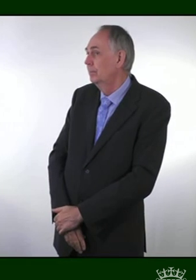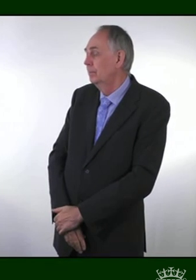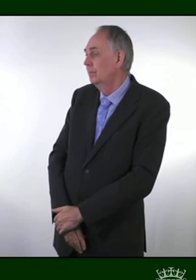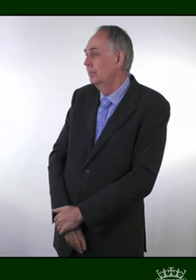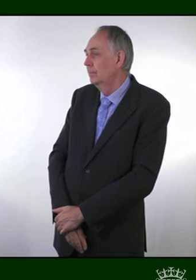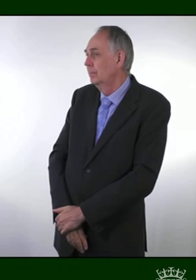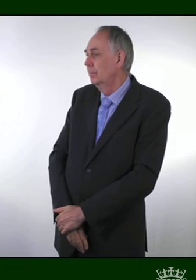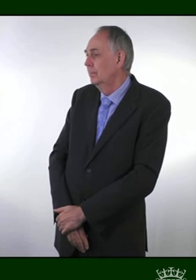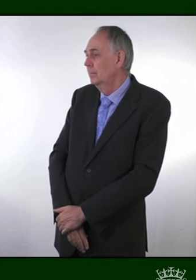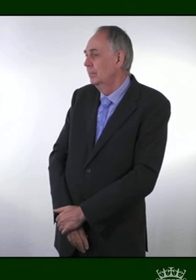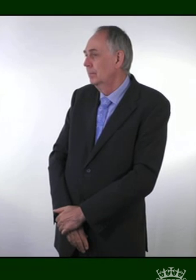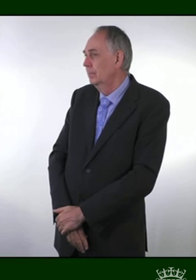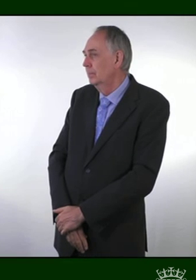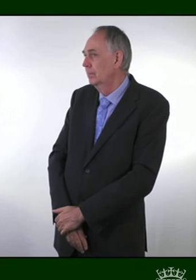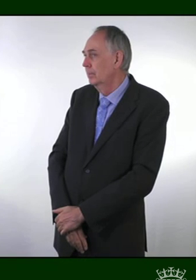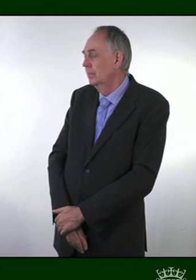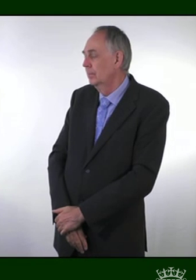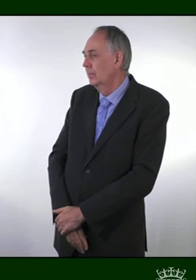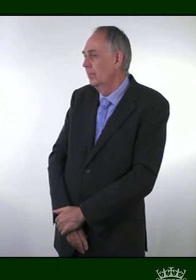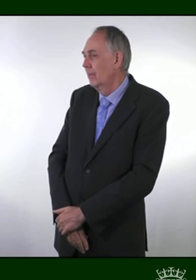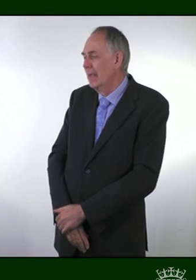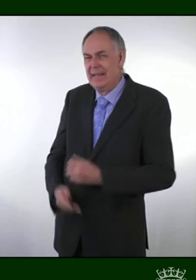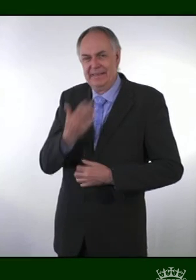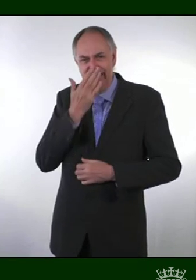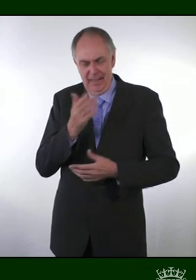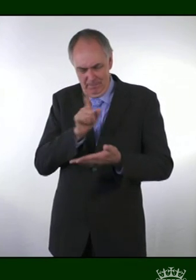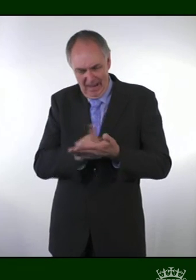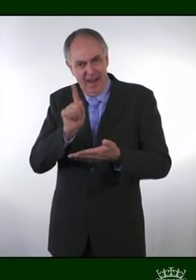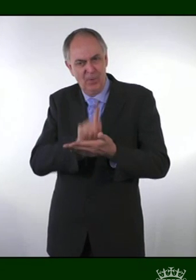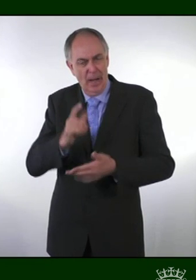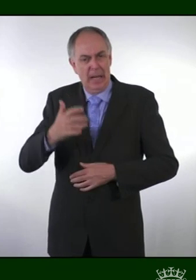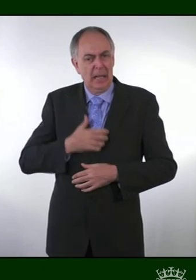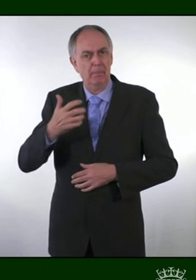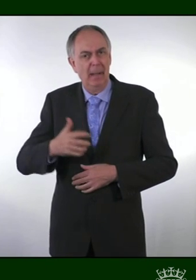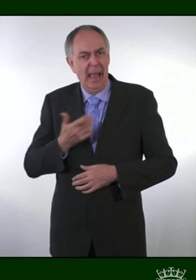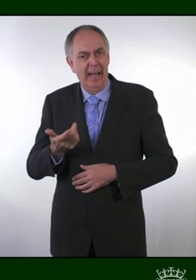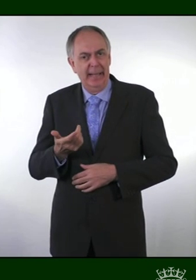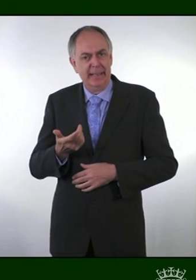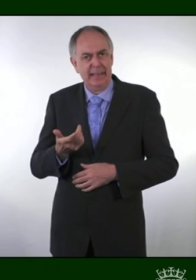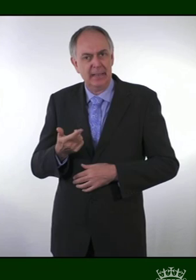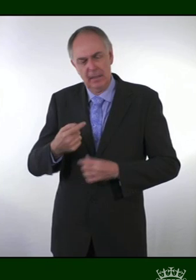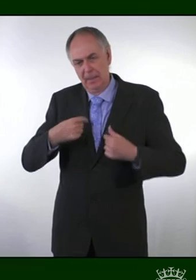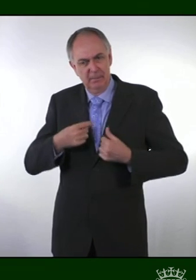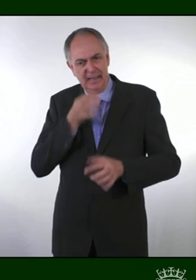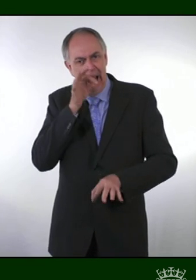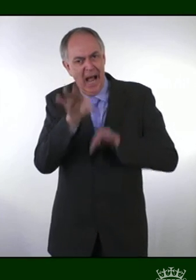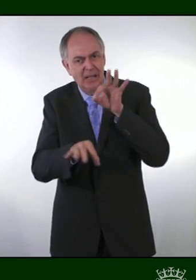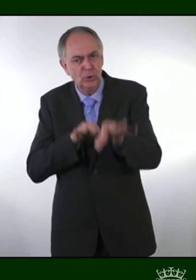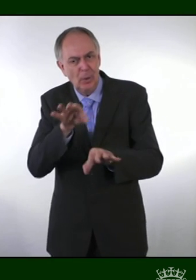Every week, the Prime Minister seems to complain that I ask him questions at Prime Minister’s questions.